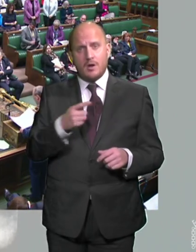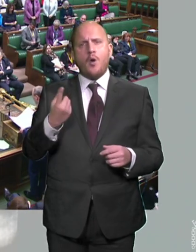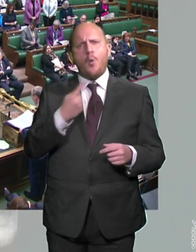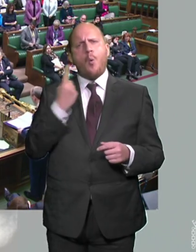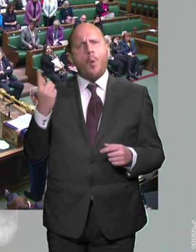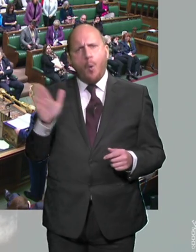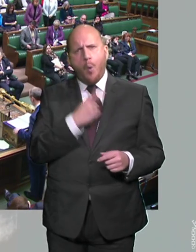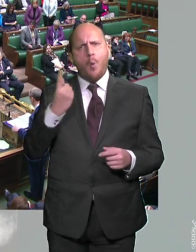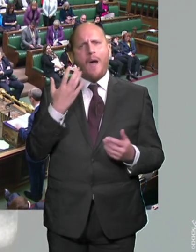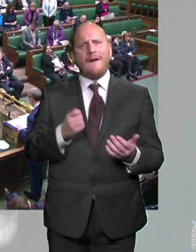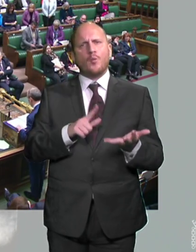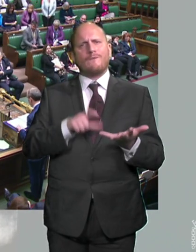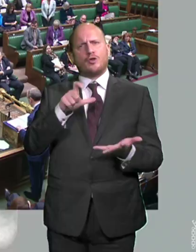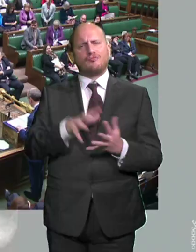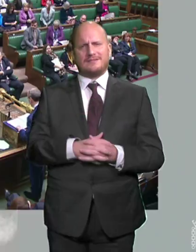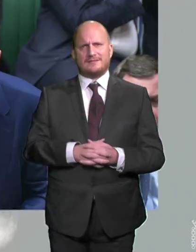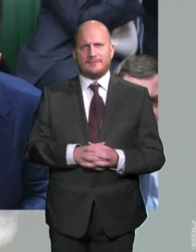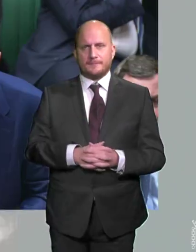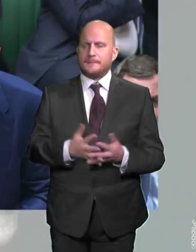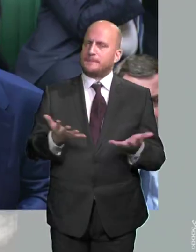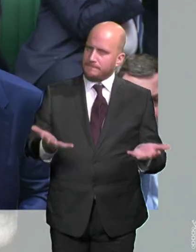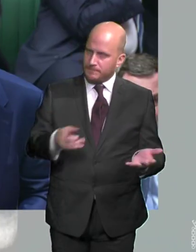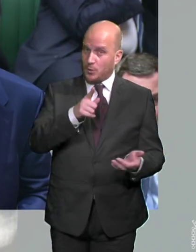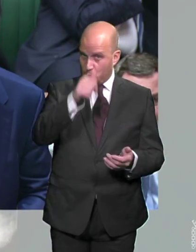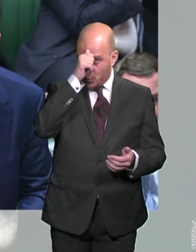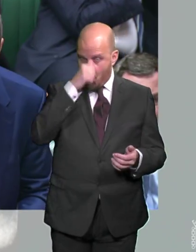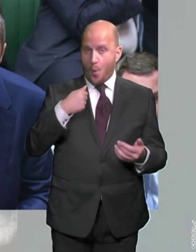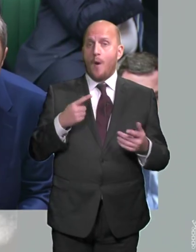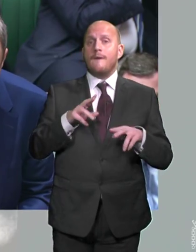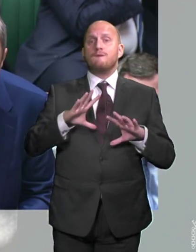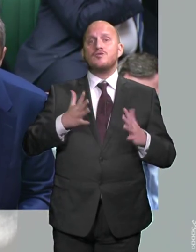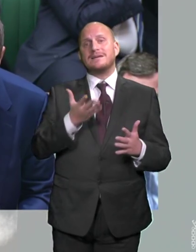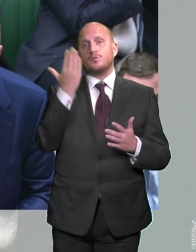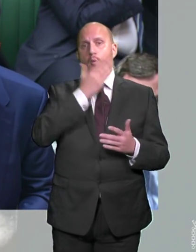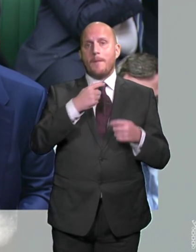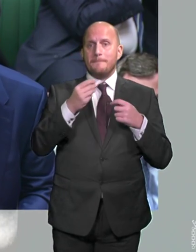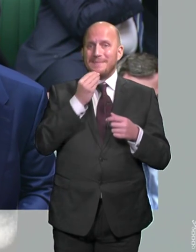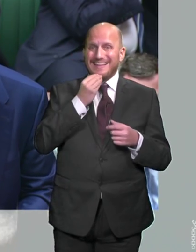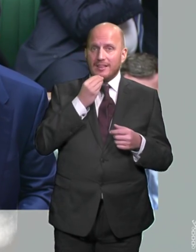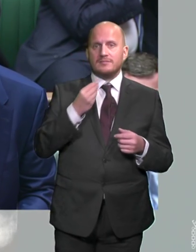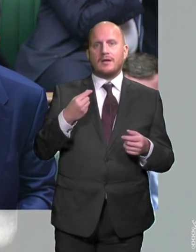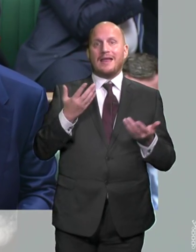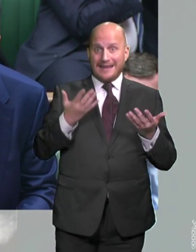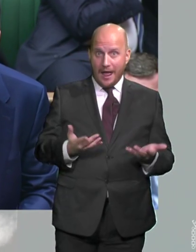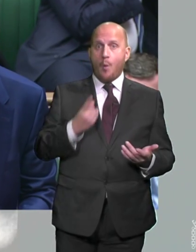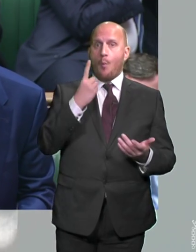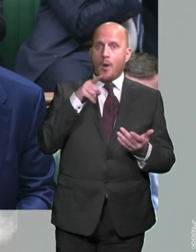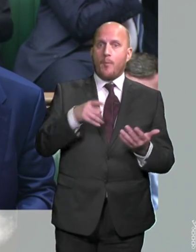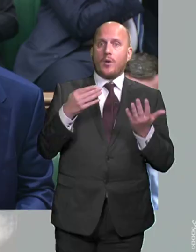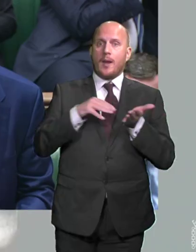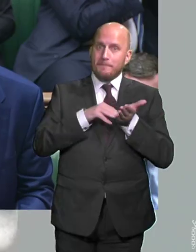I thank the honourable Lady. She will know that we have extended the eligibility of free school meals to 1.9 million pupils.